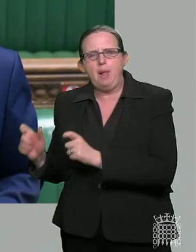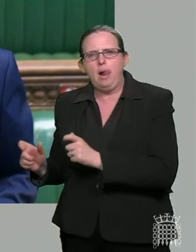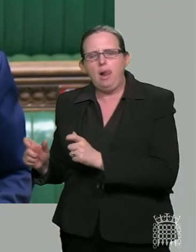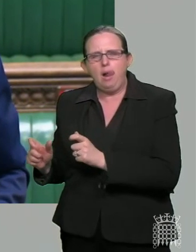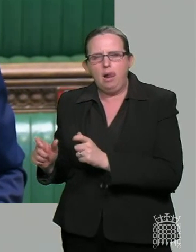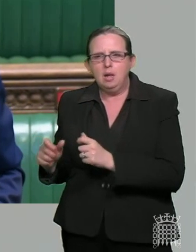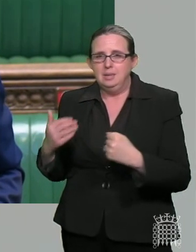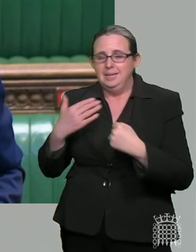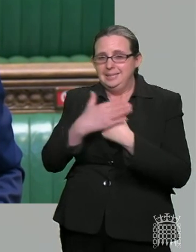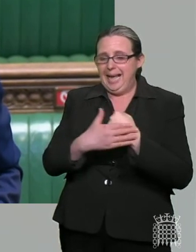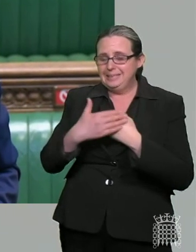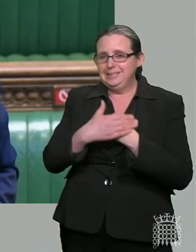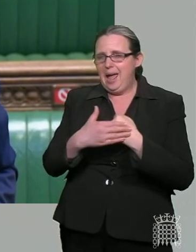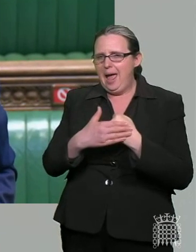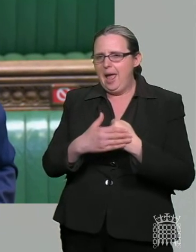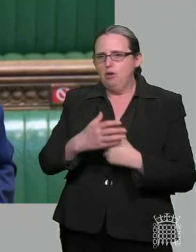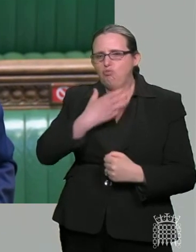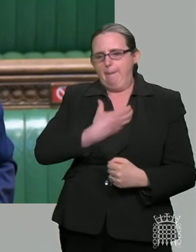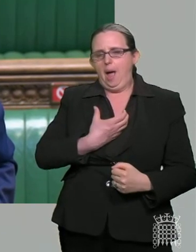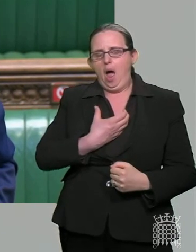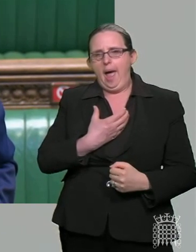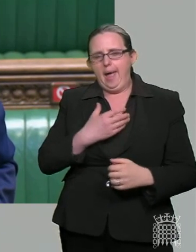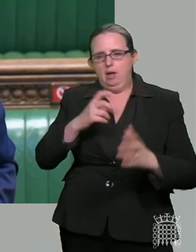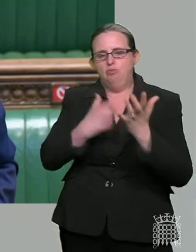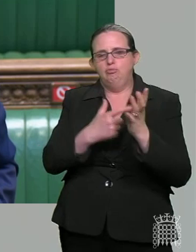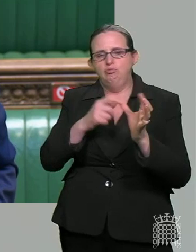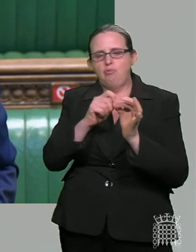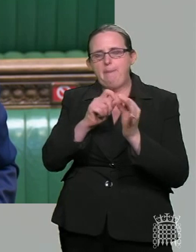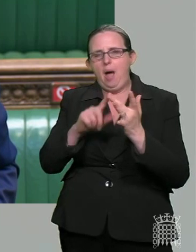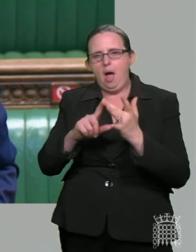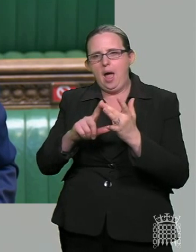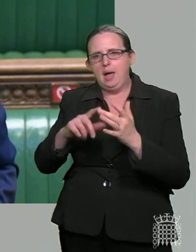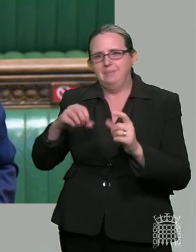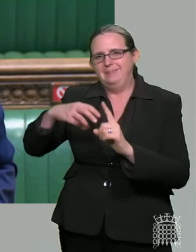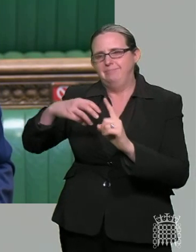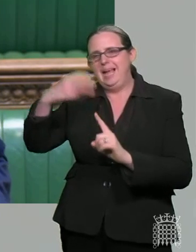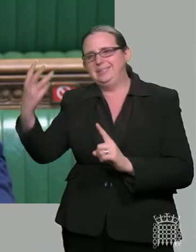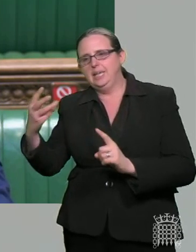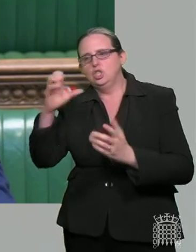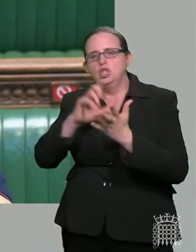On Saturday, a rabbi in Chigwell was hospitalised after being attacked outside his synagogue.